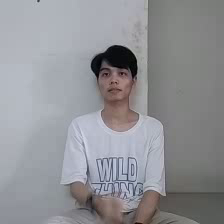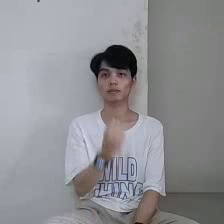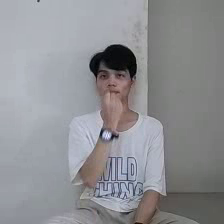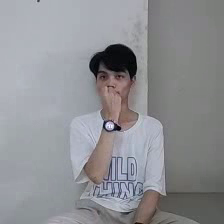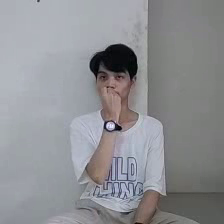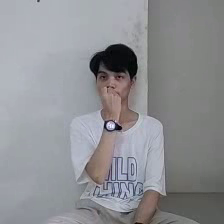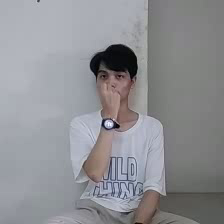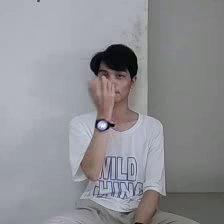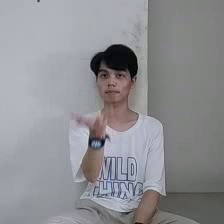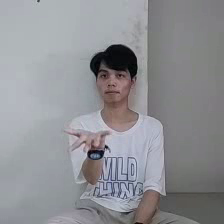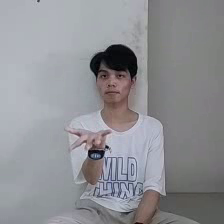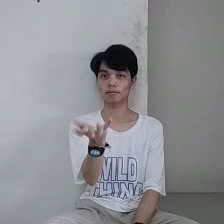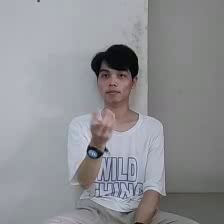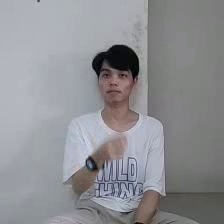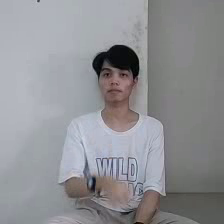Cảm ơn